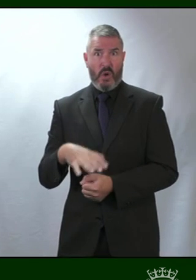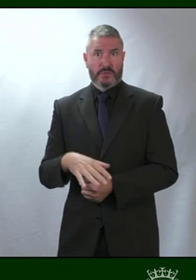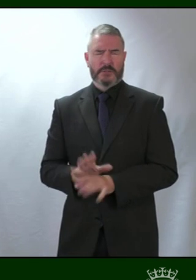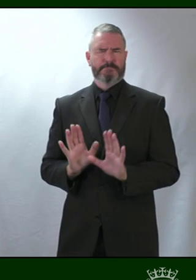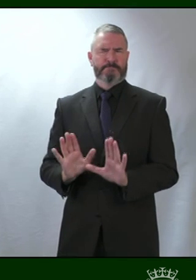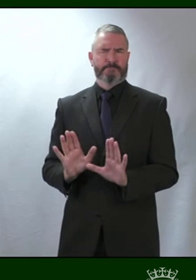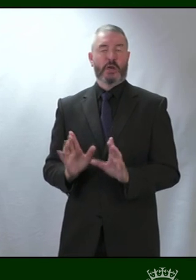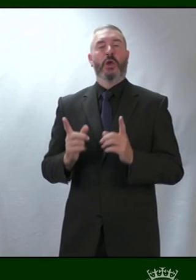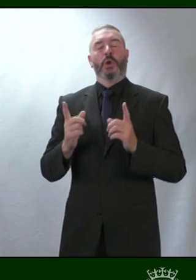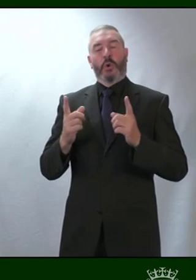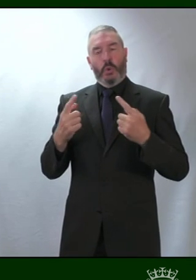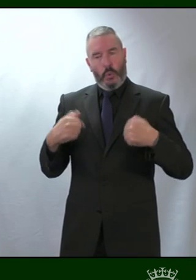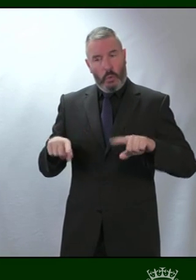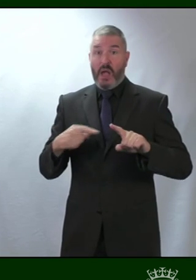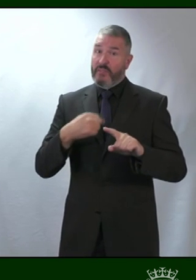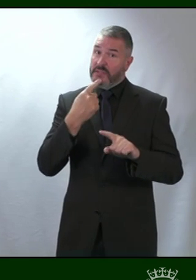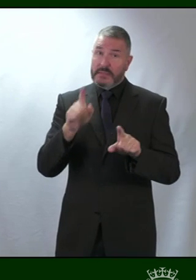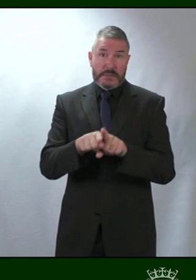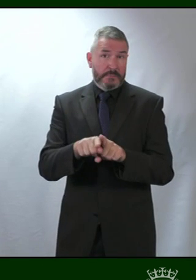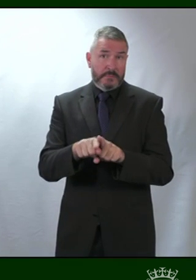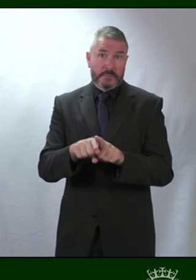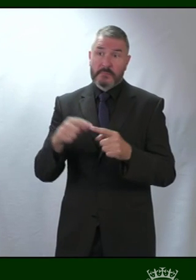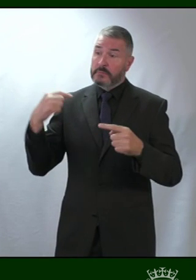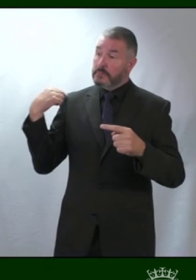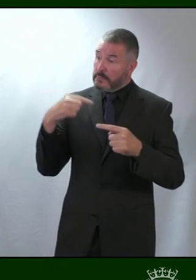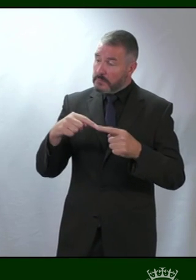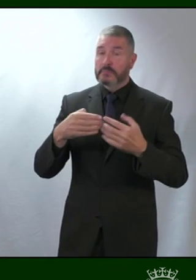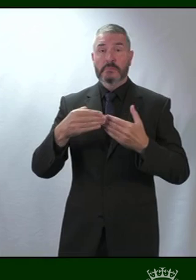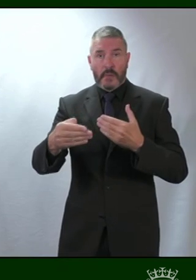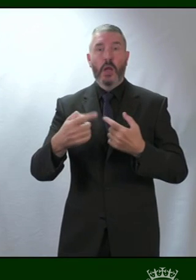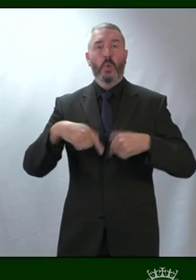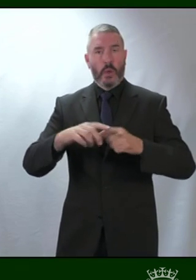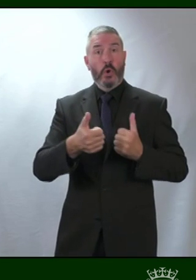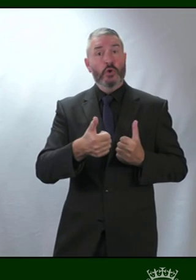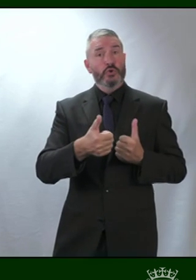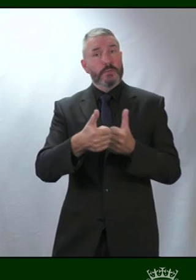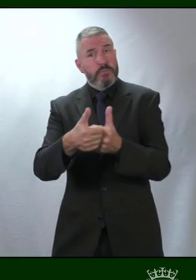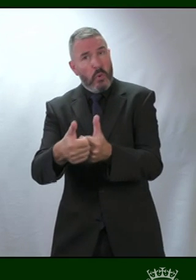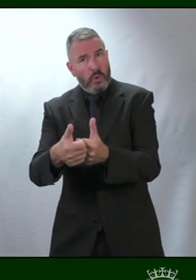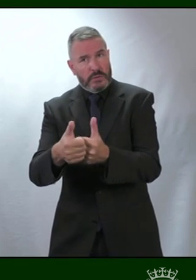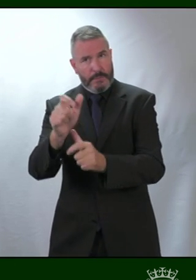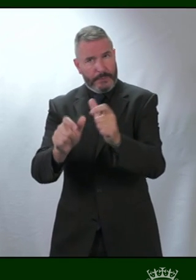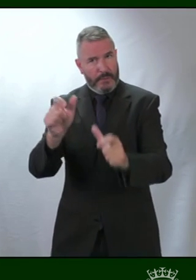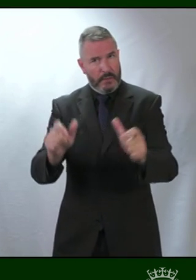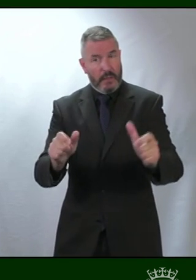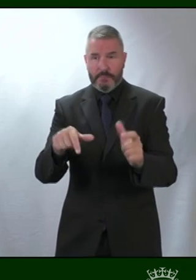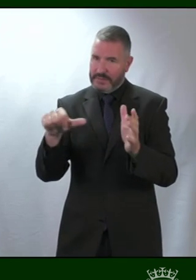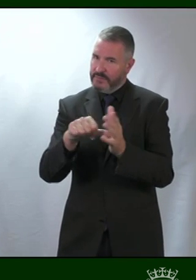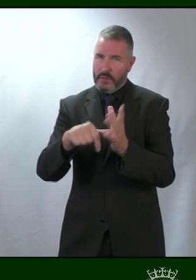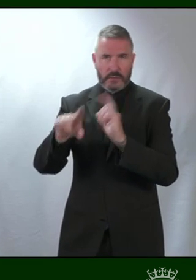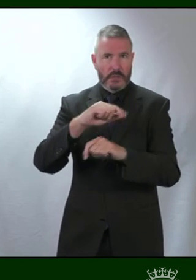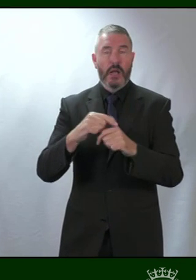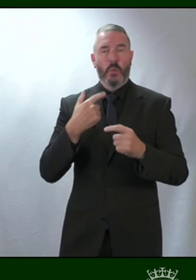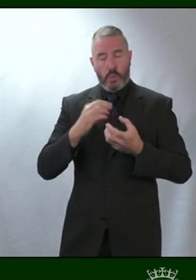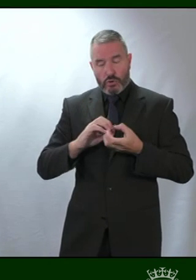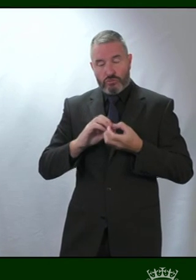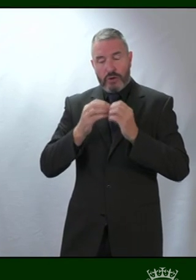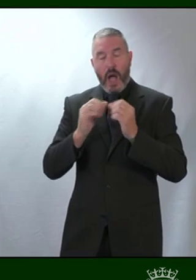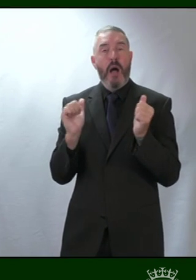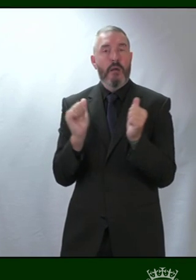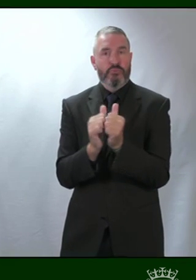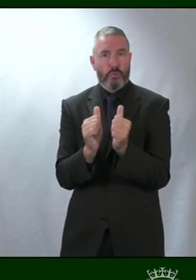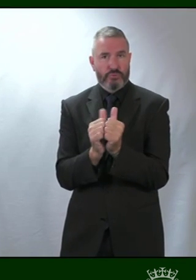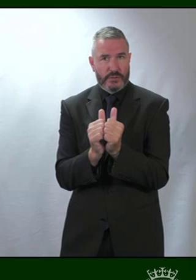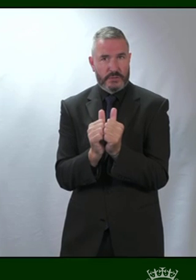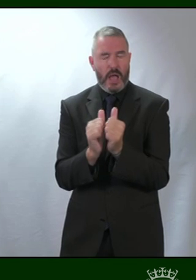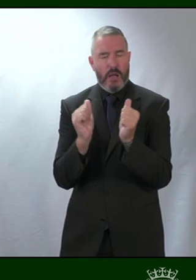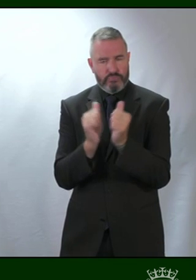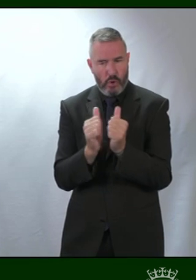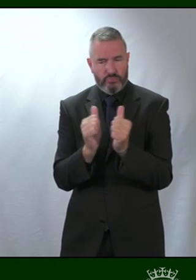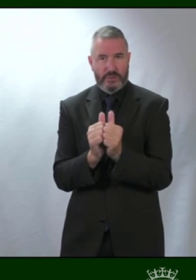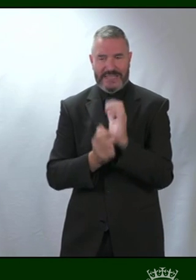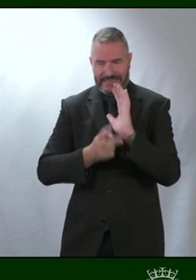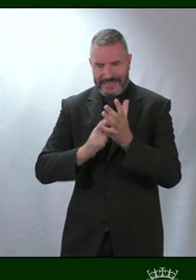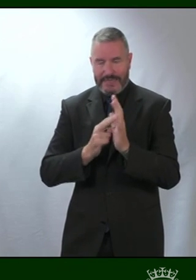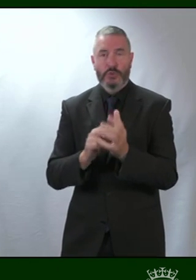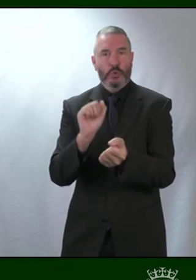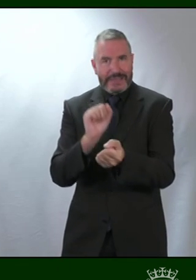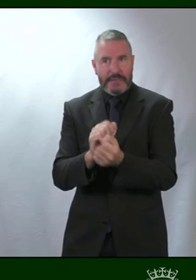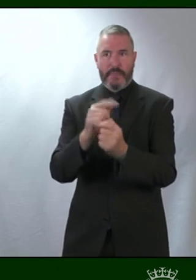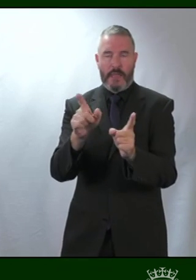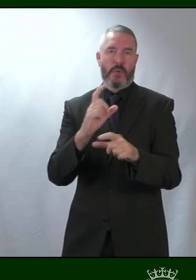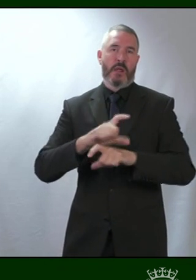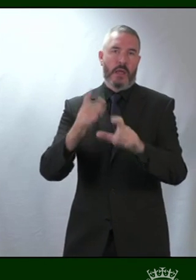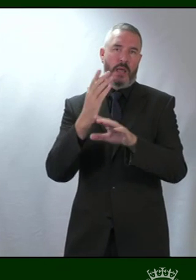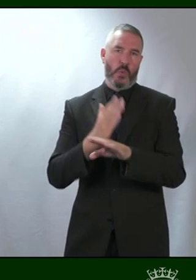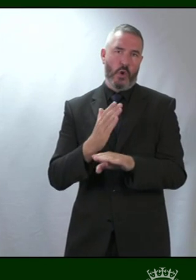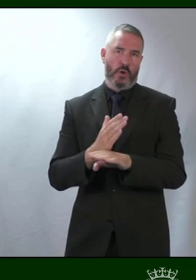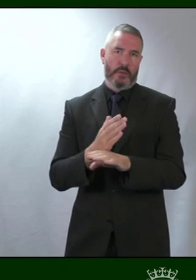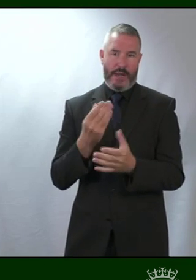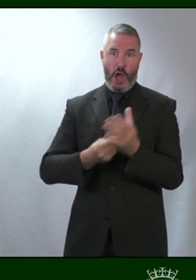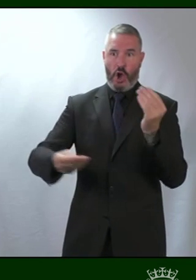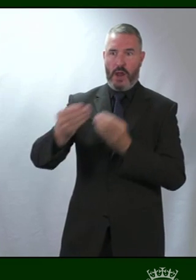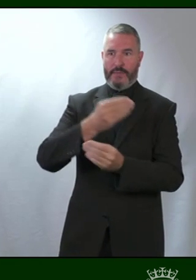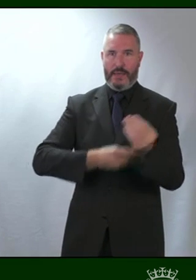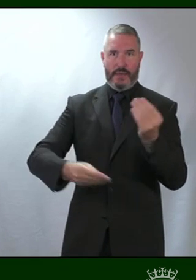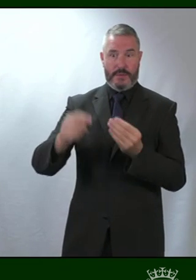What we will do, as I have said throughout, is continue to put our arms around the people of this country going through a very tough time and come up with the appropriate creative and imaginative schemes to keep them in work and keep the economy moving.